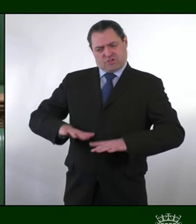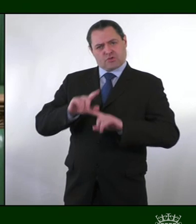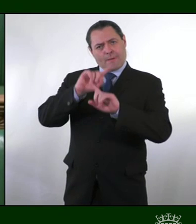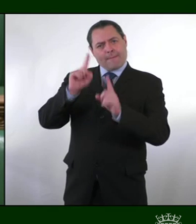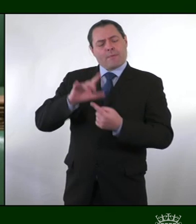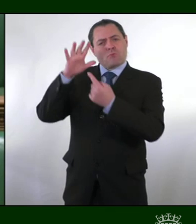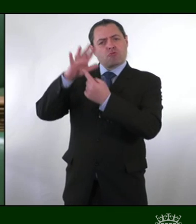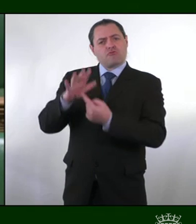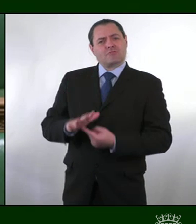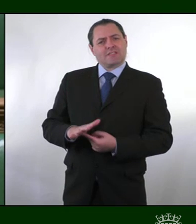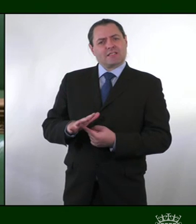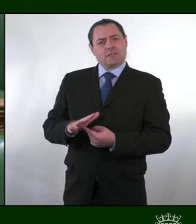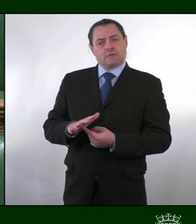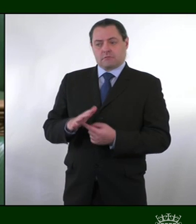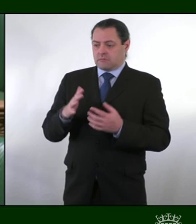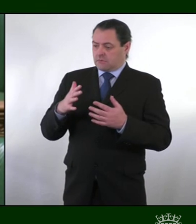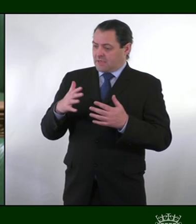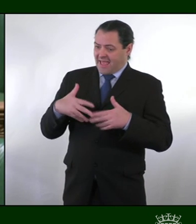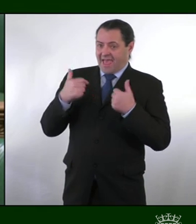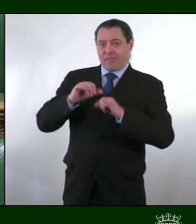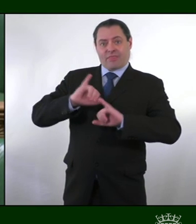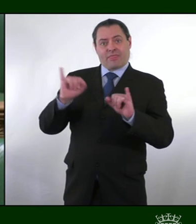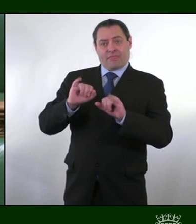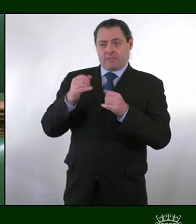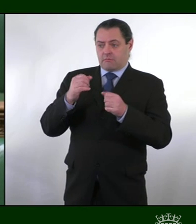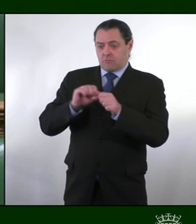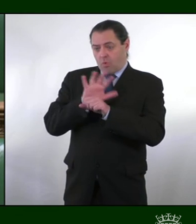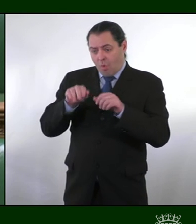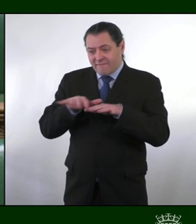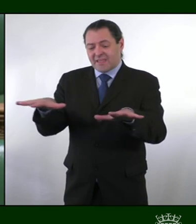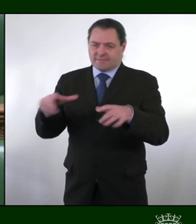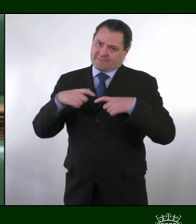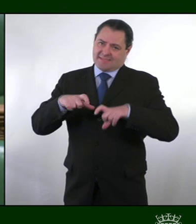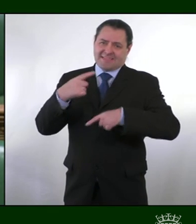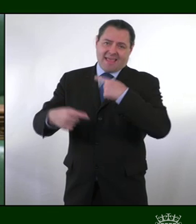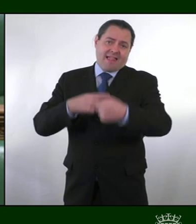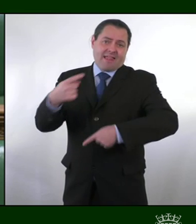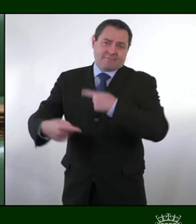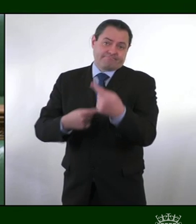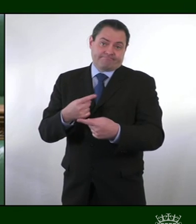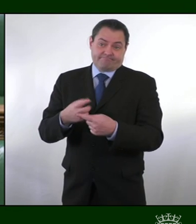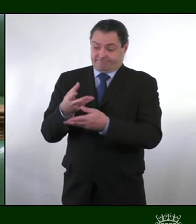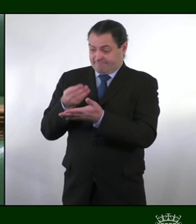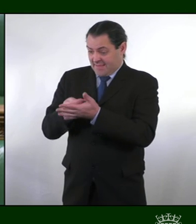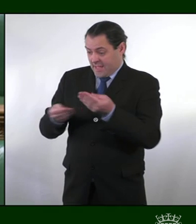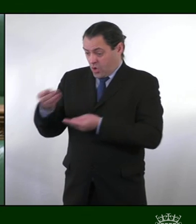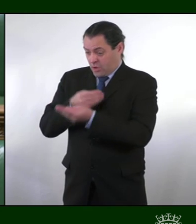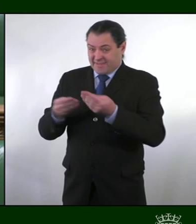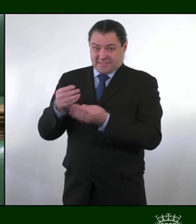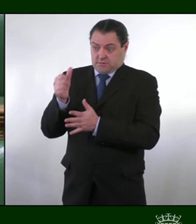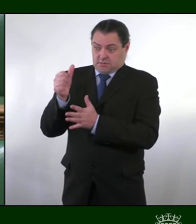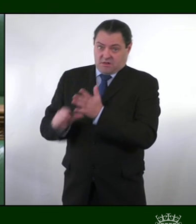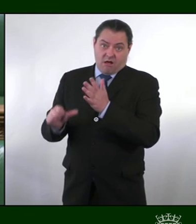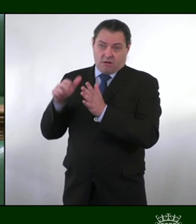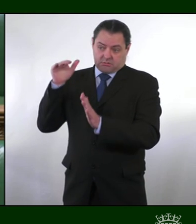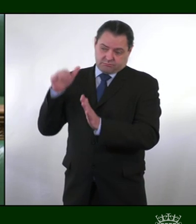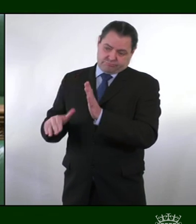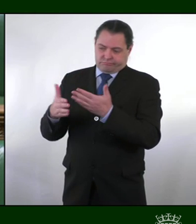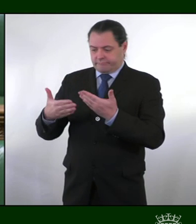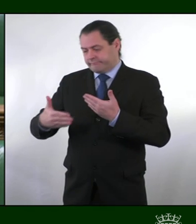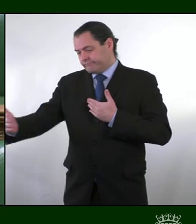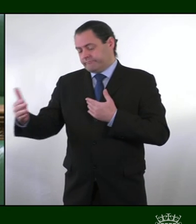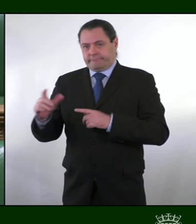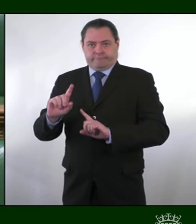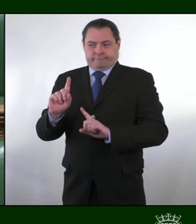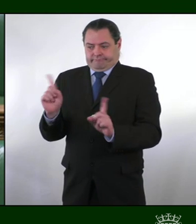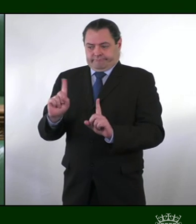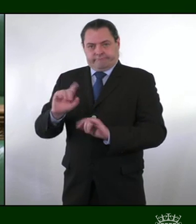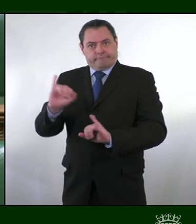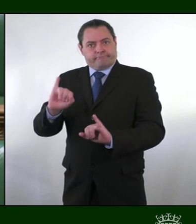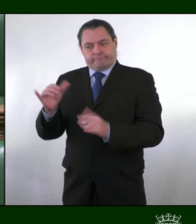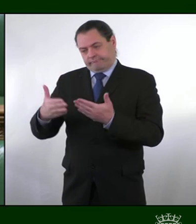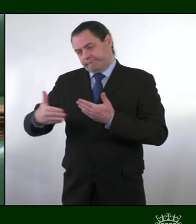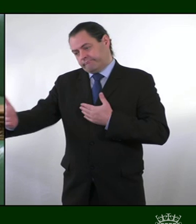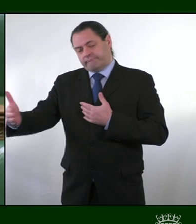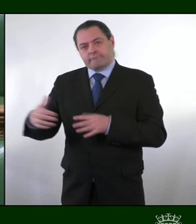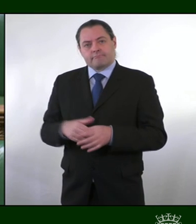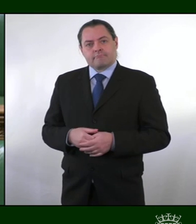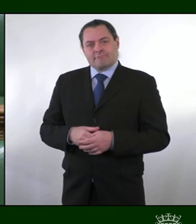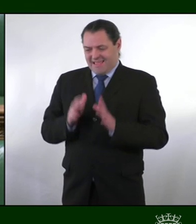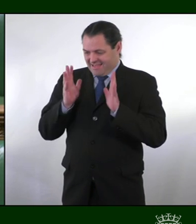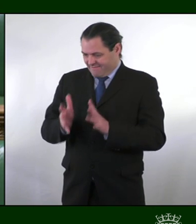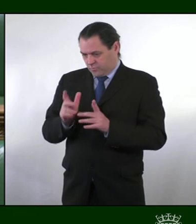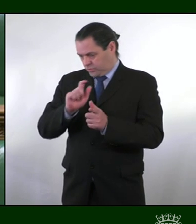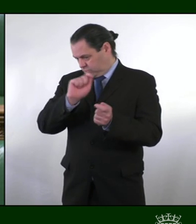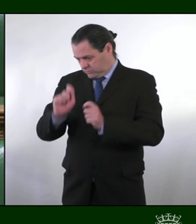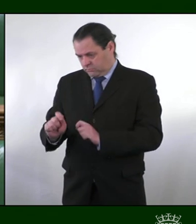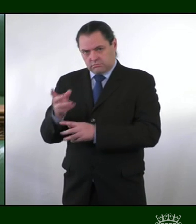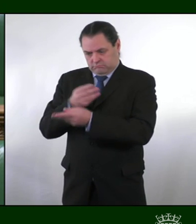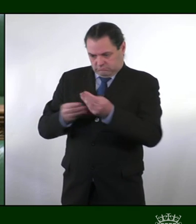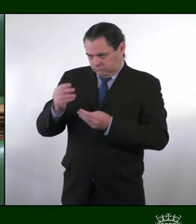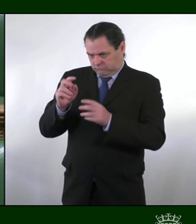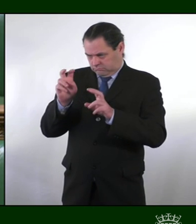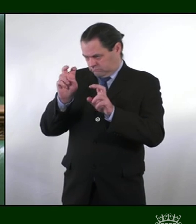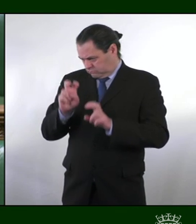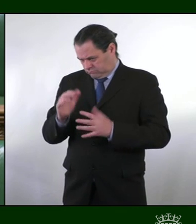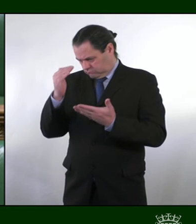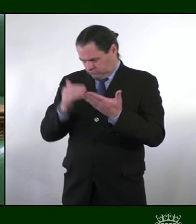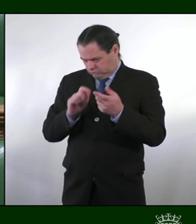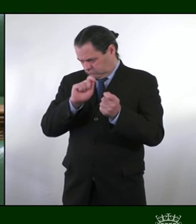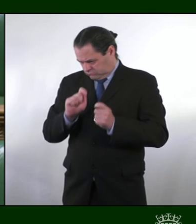Our health emergency is not yet over and our economic emergency has only just begun, so our immediate priority is to protect people’s lives and livelihoods.